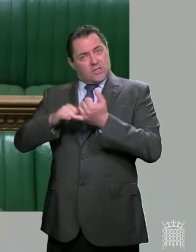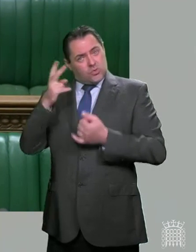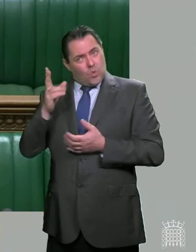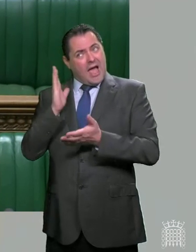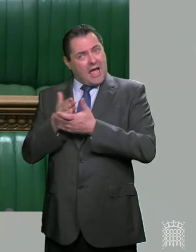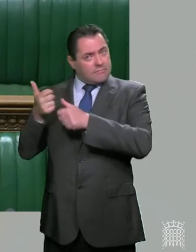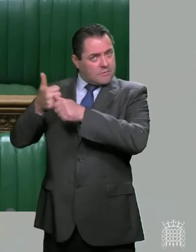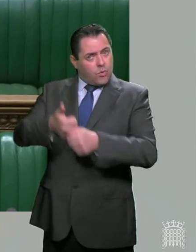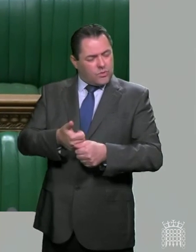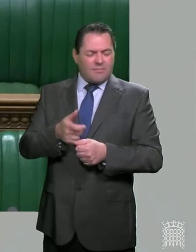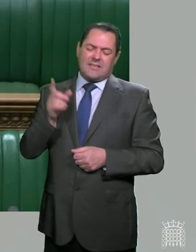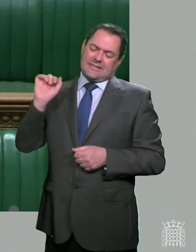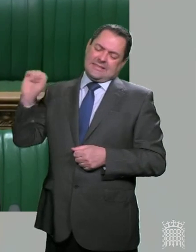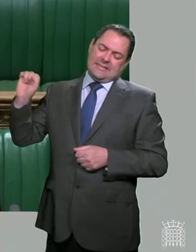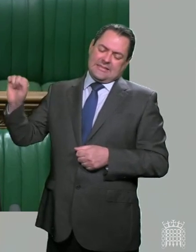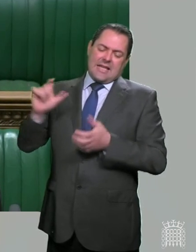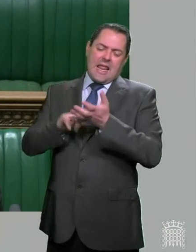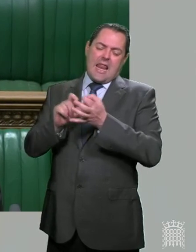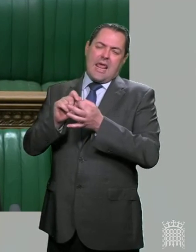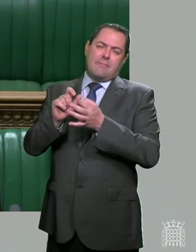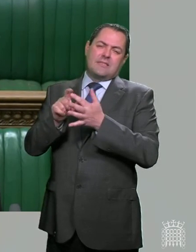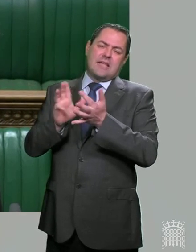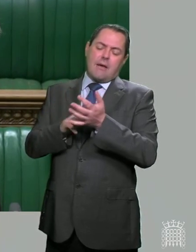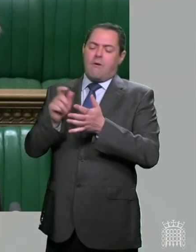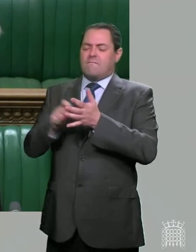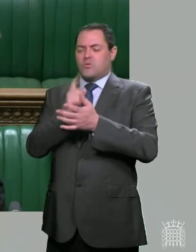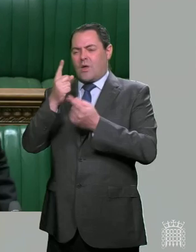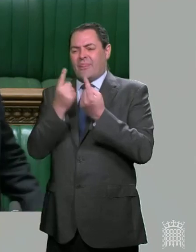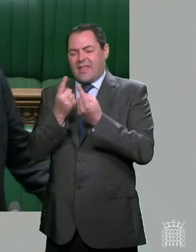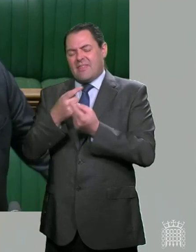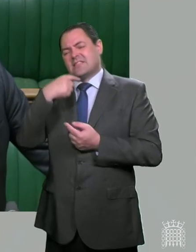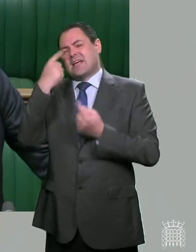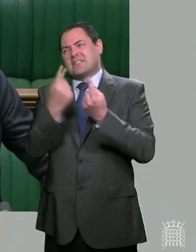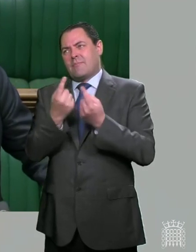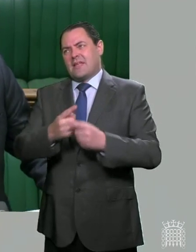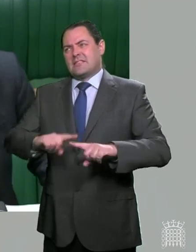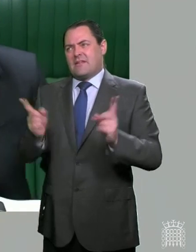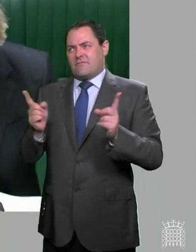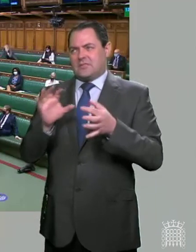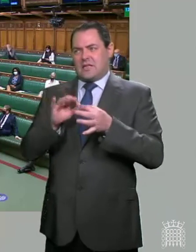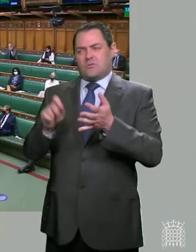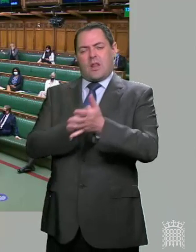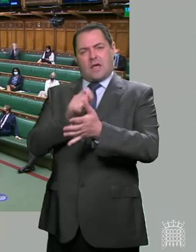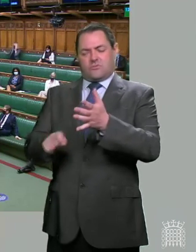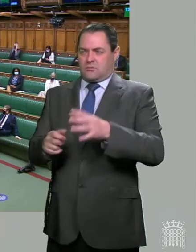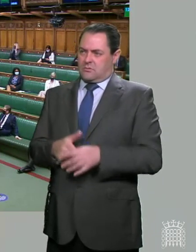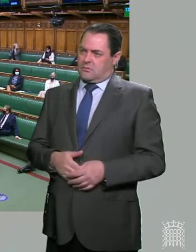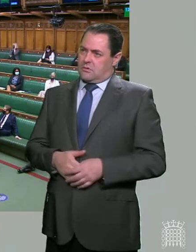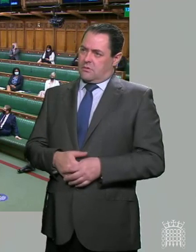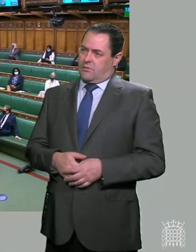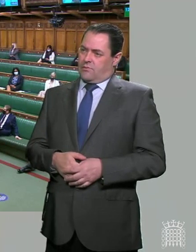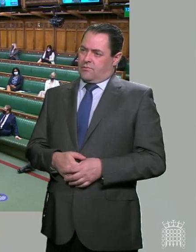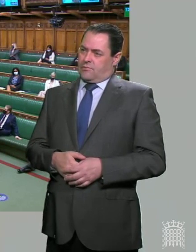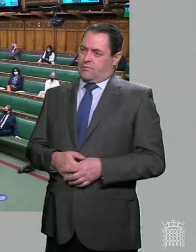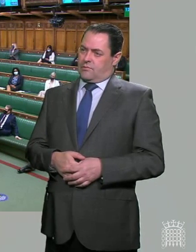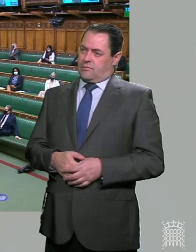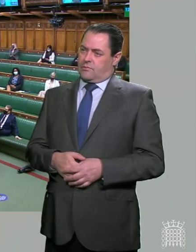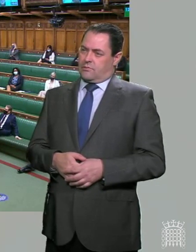But that is the thing about the Liberal Democrats: they can vote for one thing, then say another when it comes to elections.